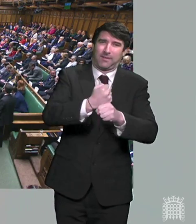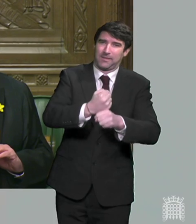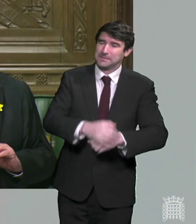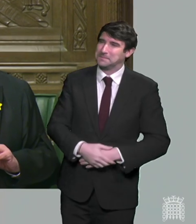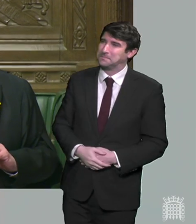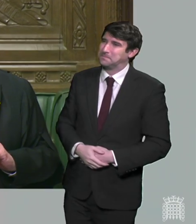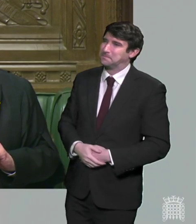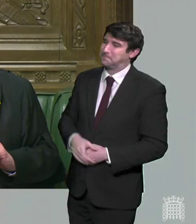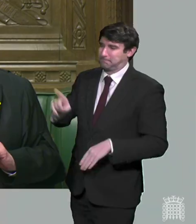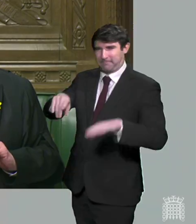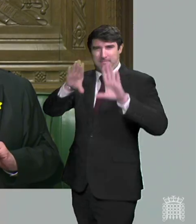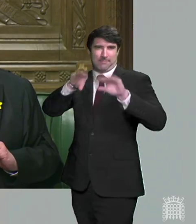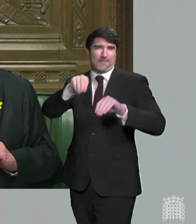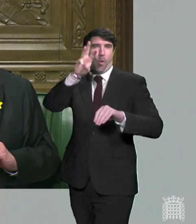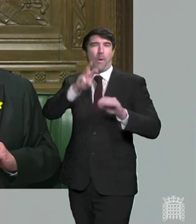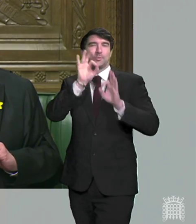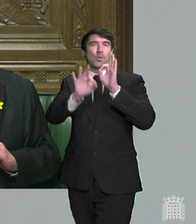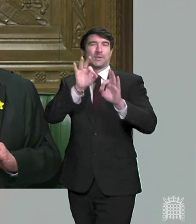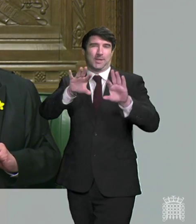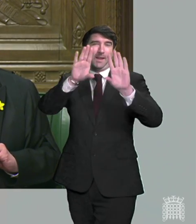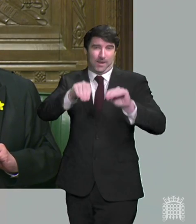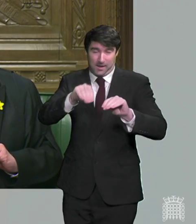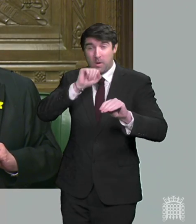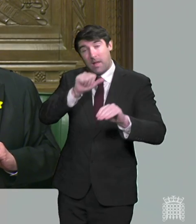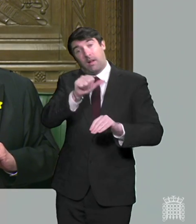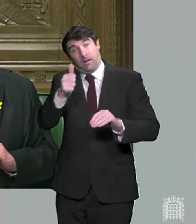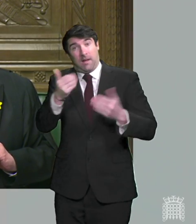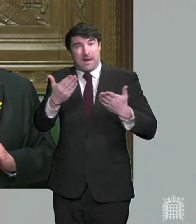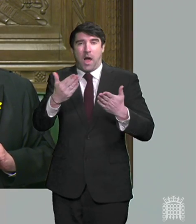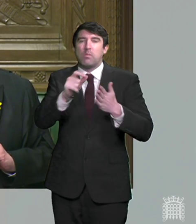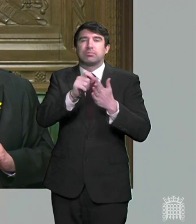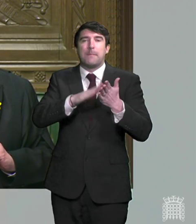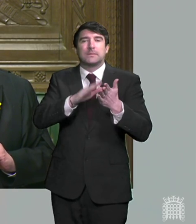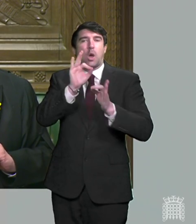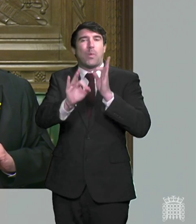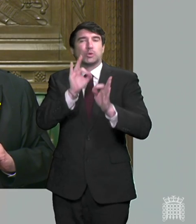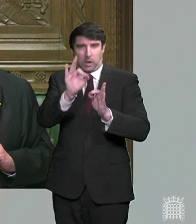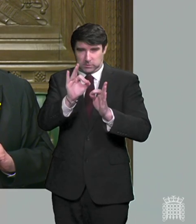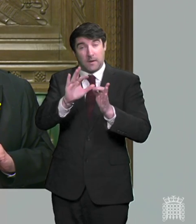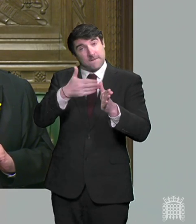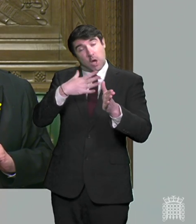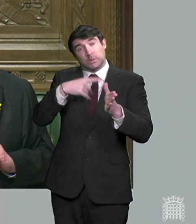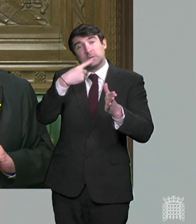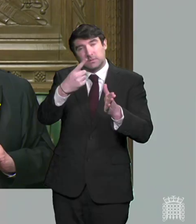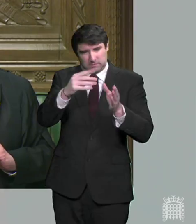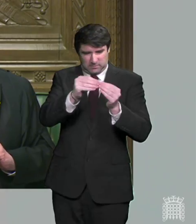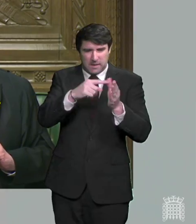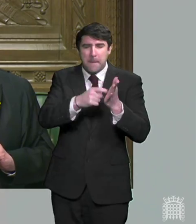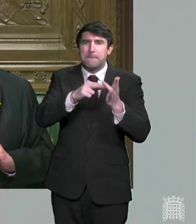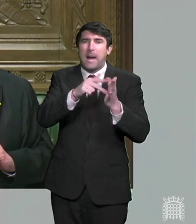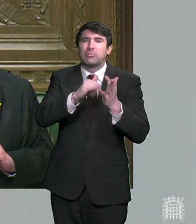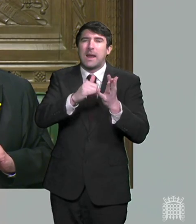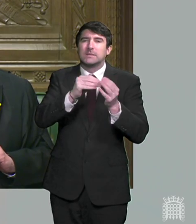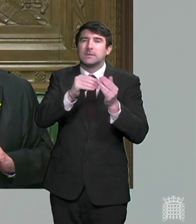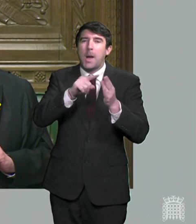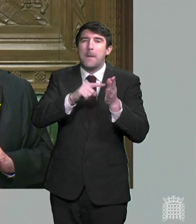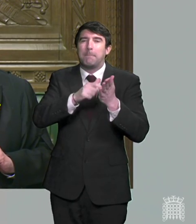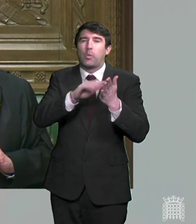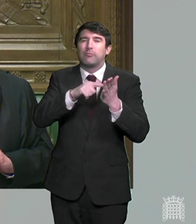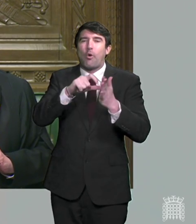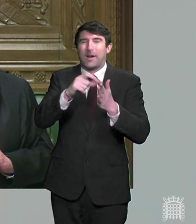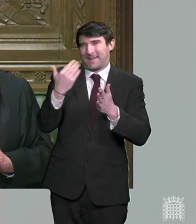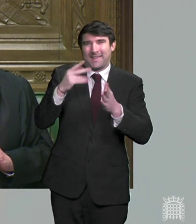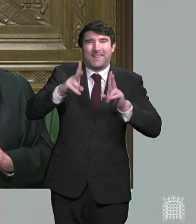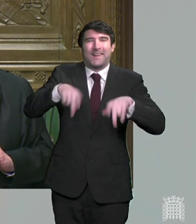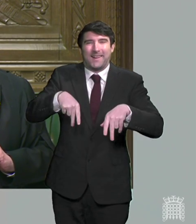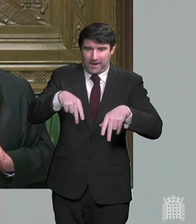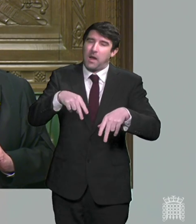Before we come to Prime Minister’s questions, I would like to inform Members that a book of condolence for Baroness Boothroyd has been placed outside the Library.